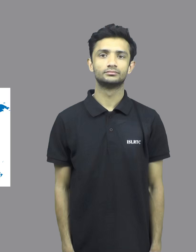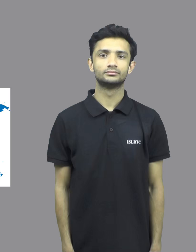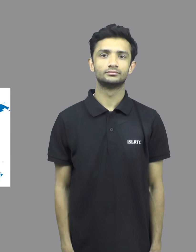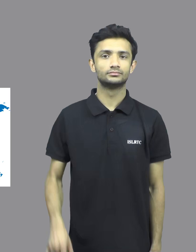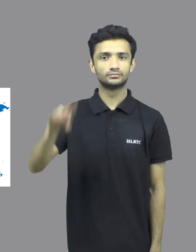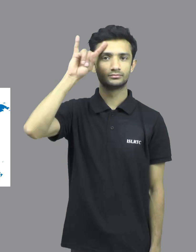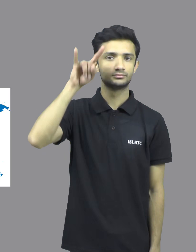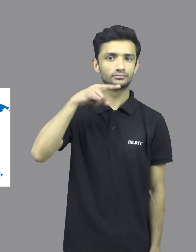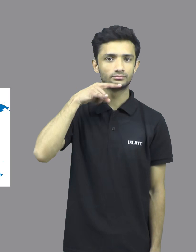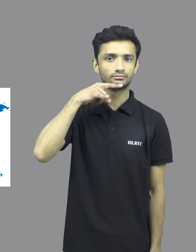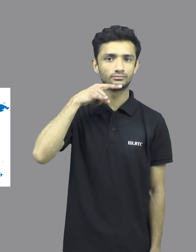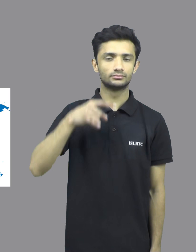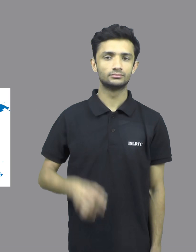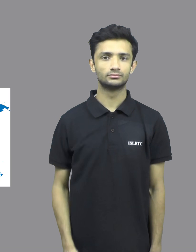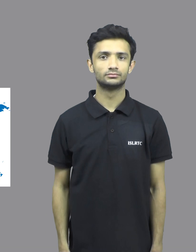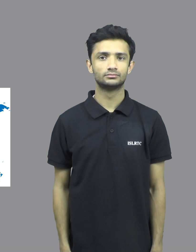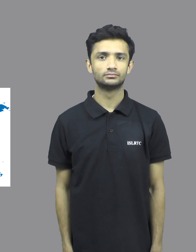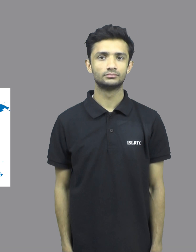Kazakhstan